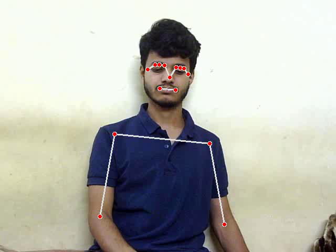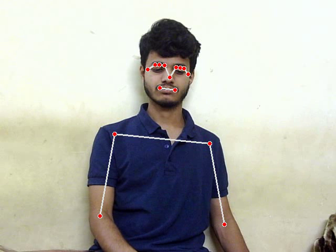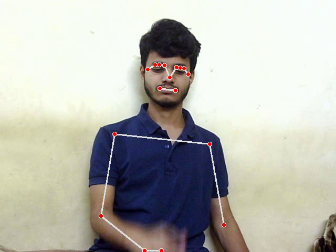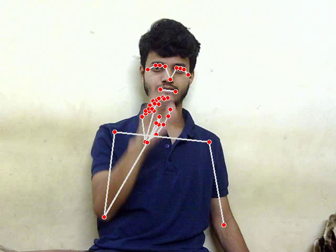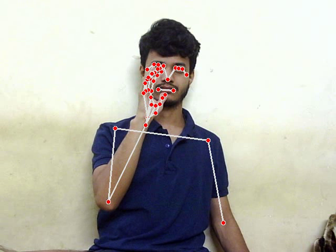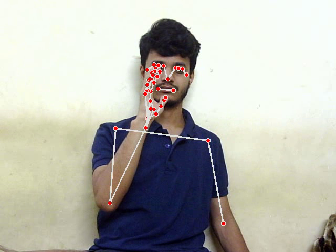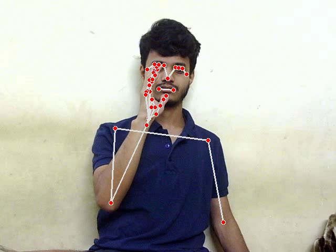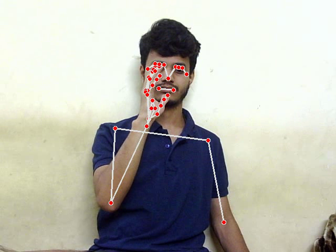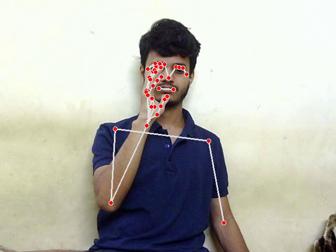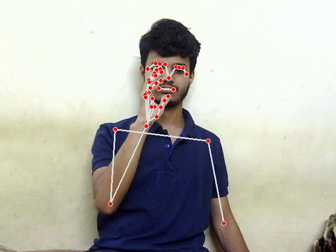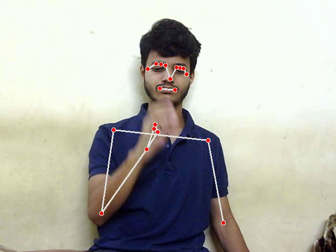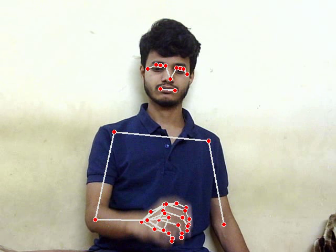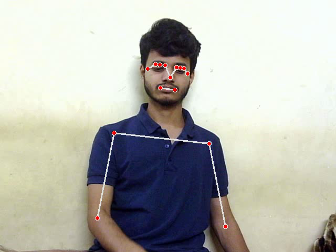mother